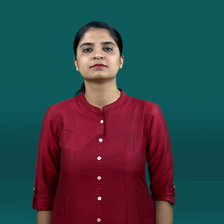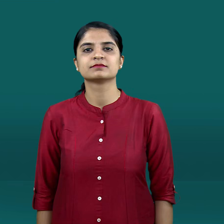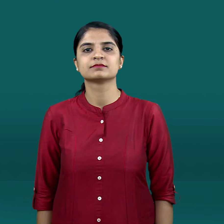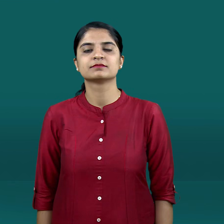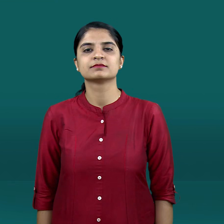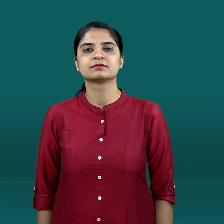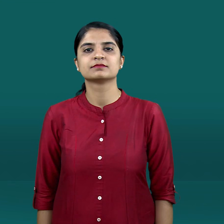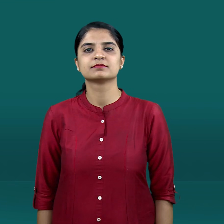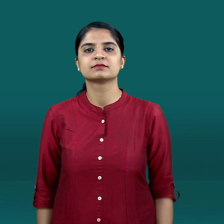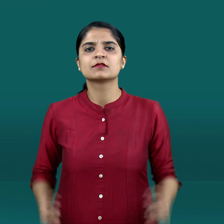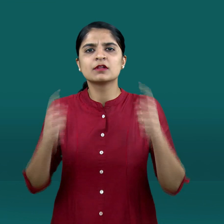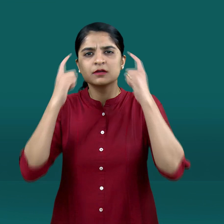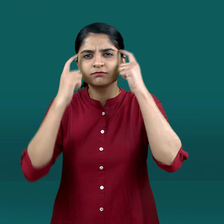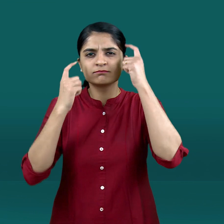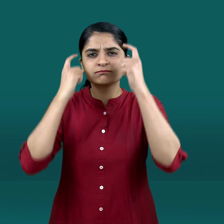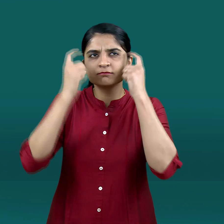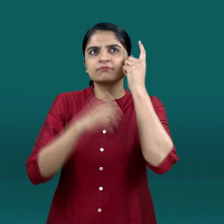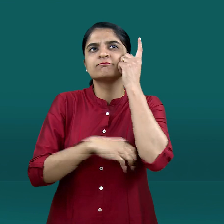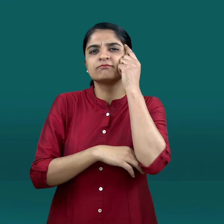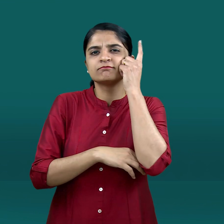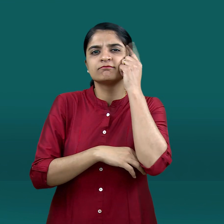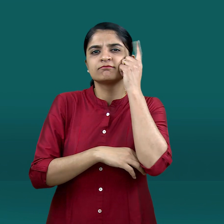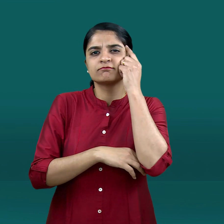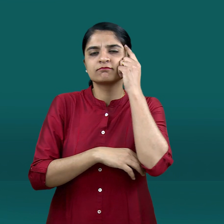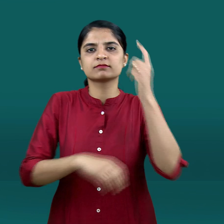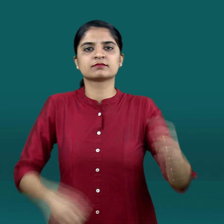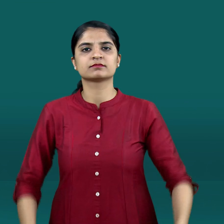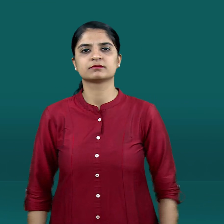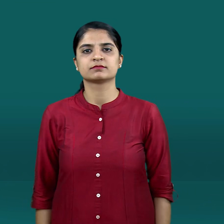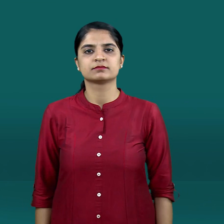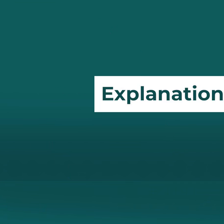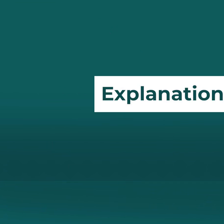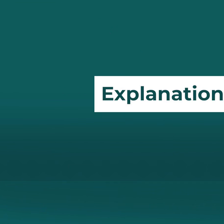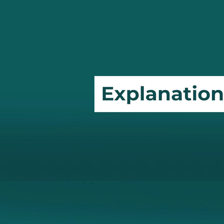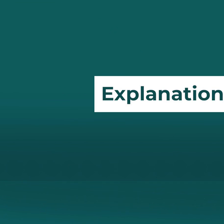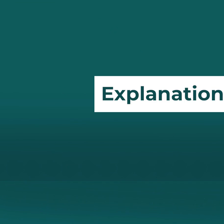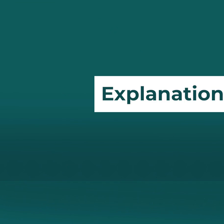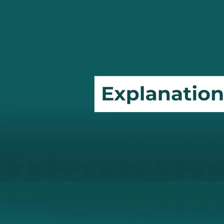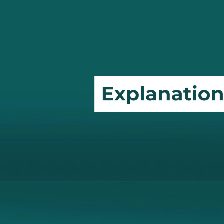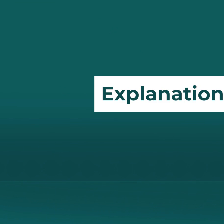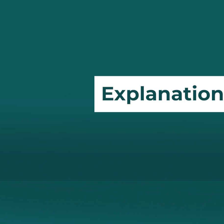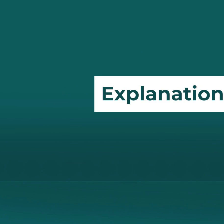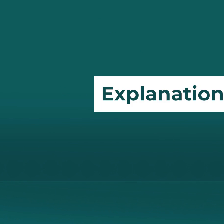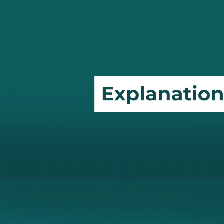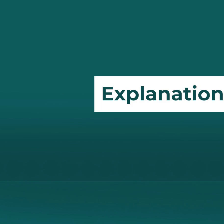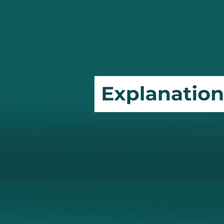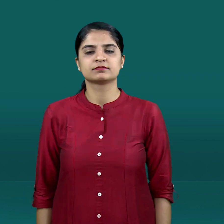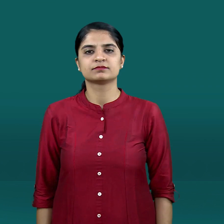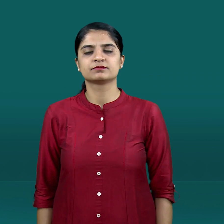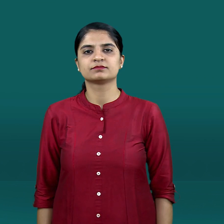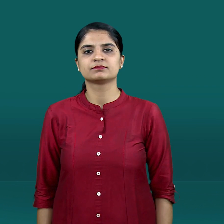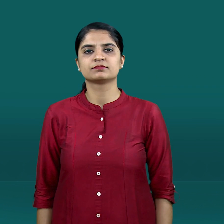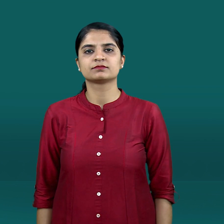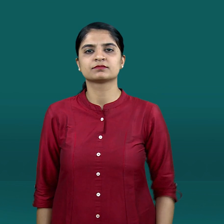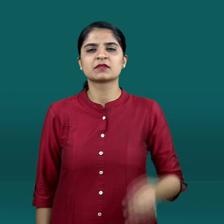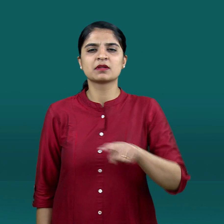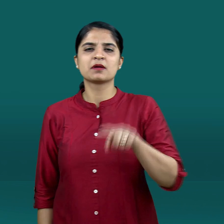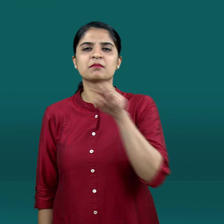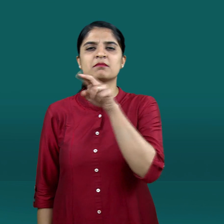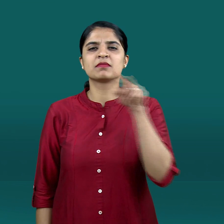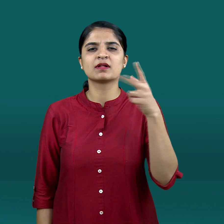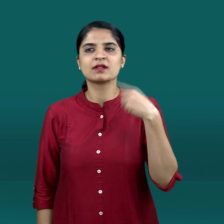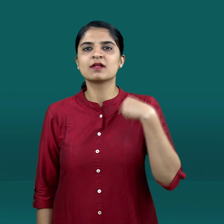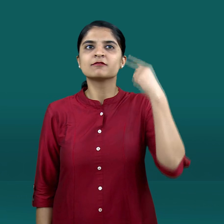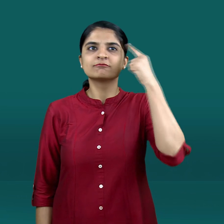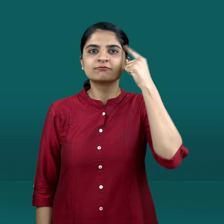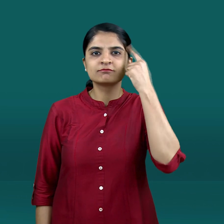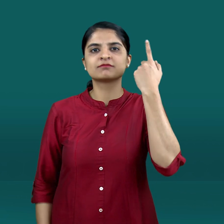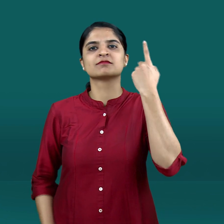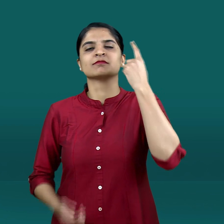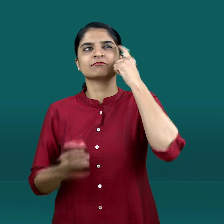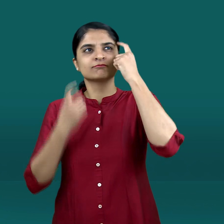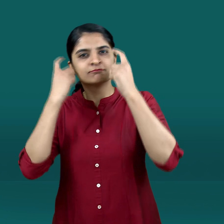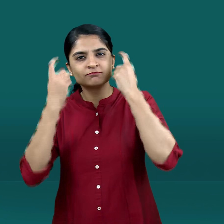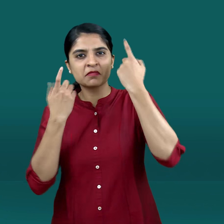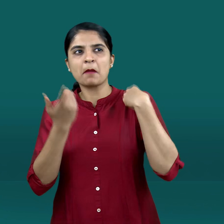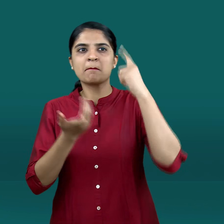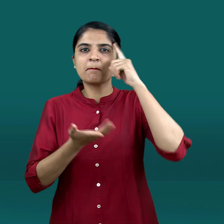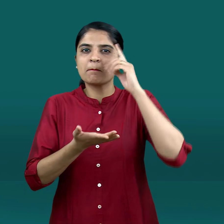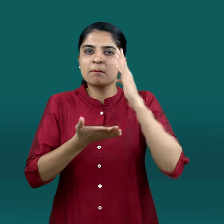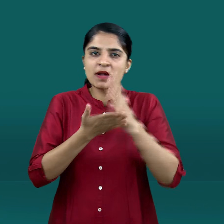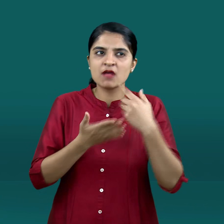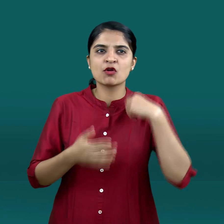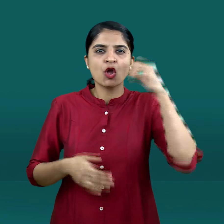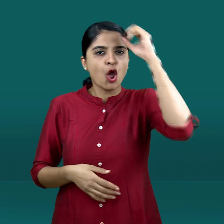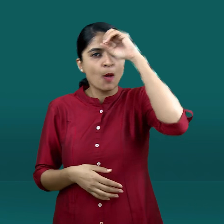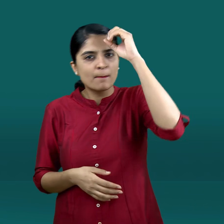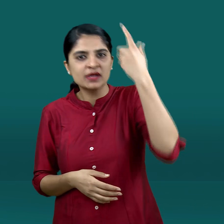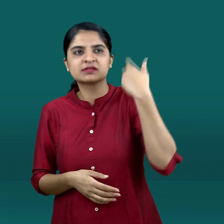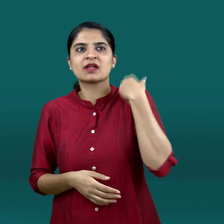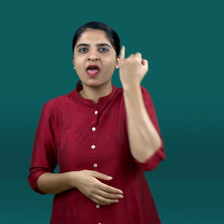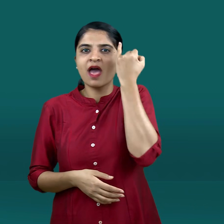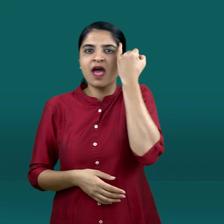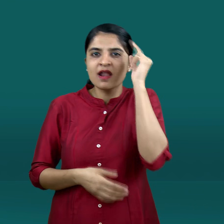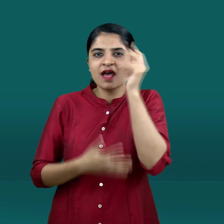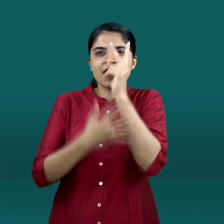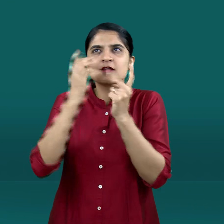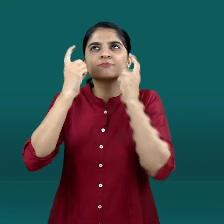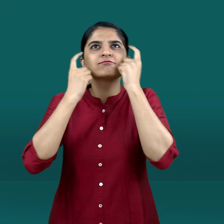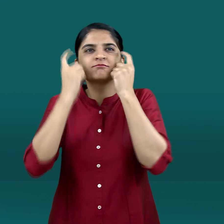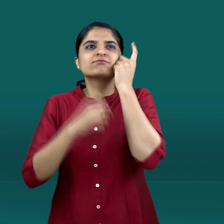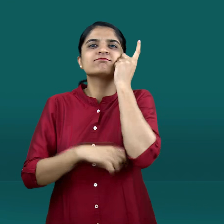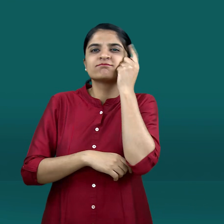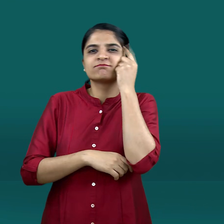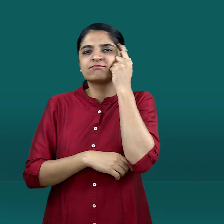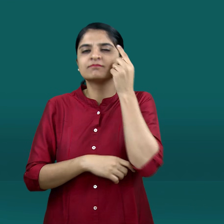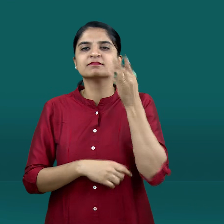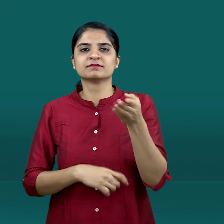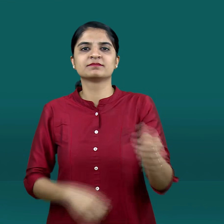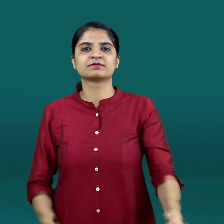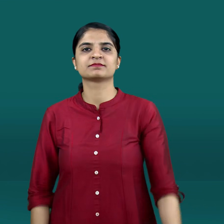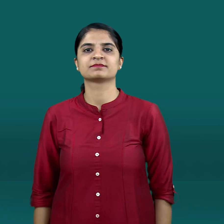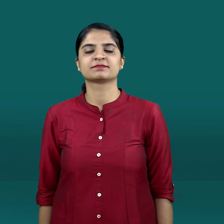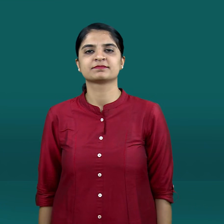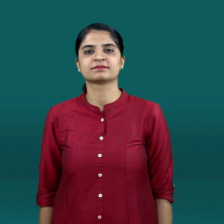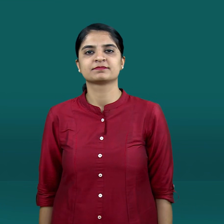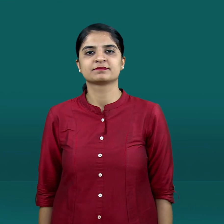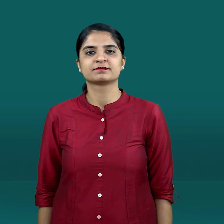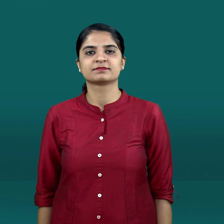Thoughts